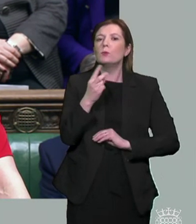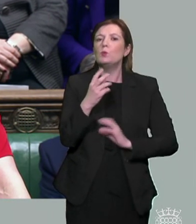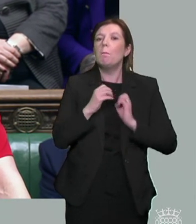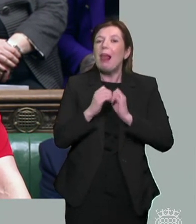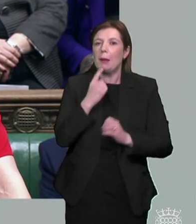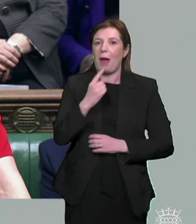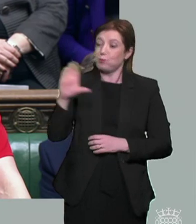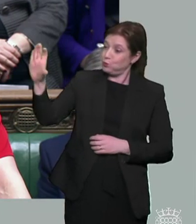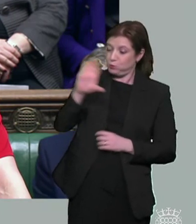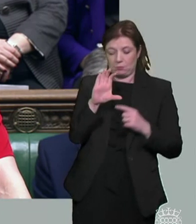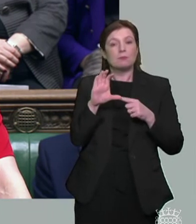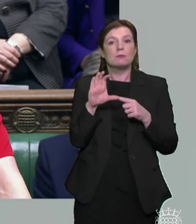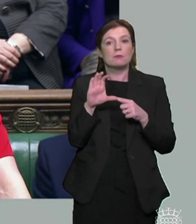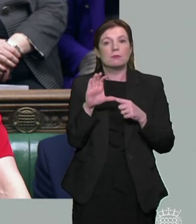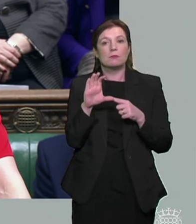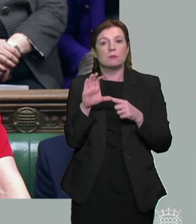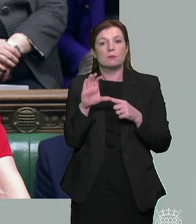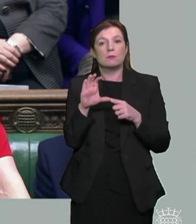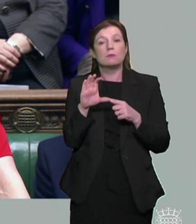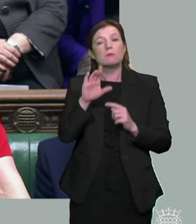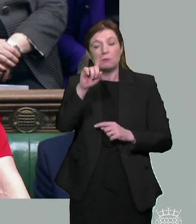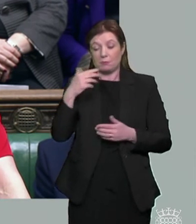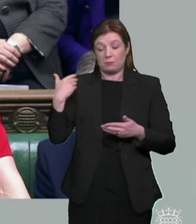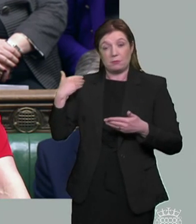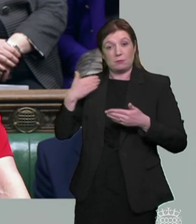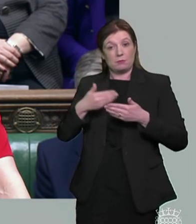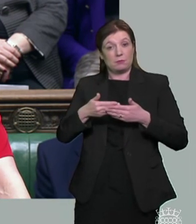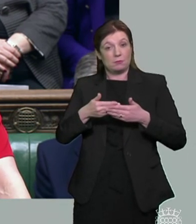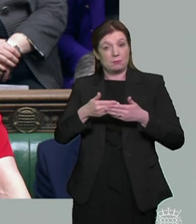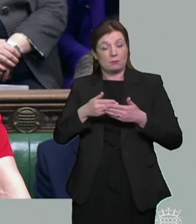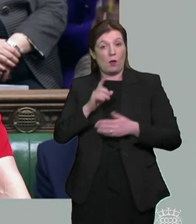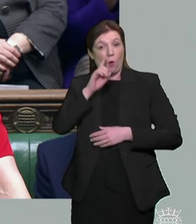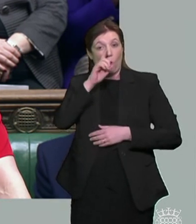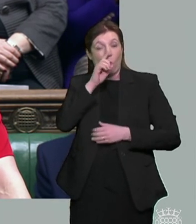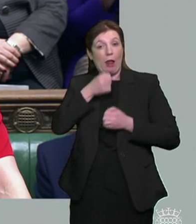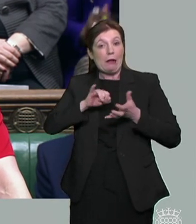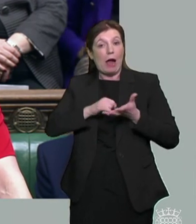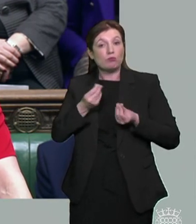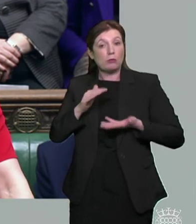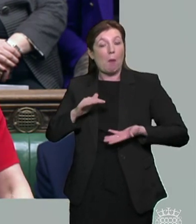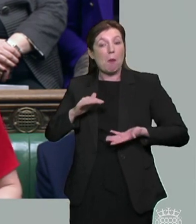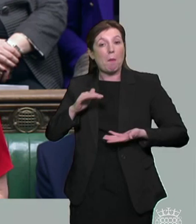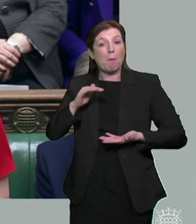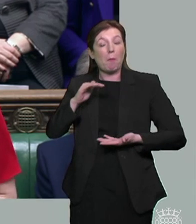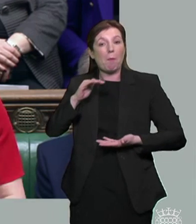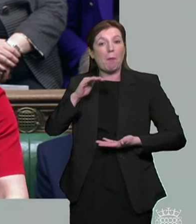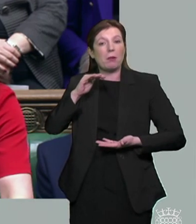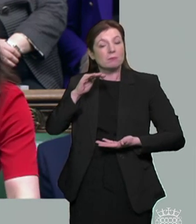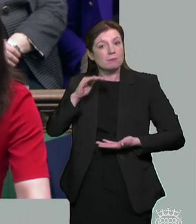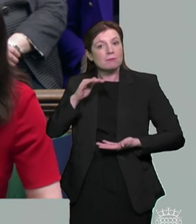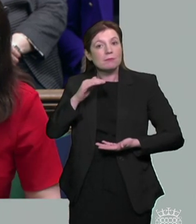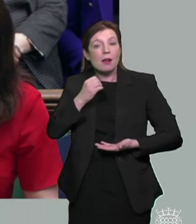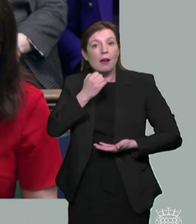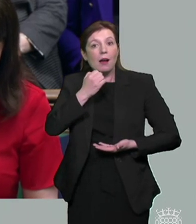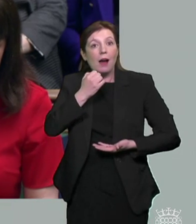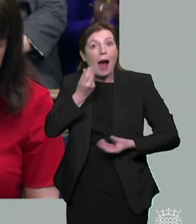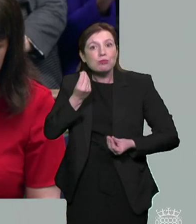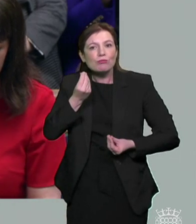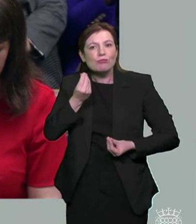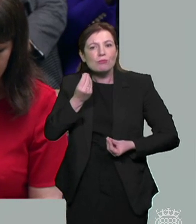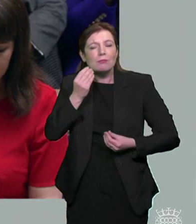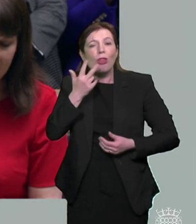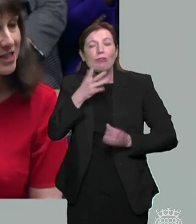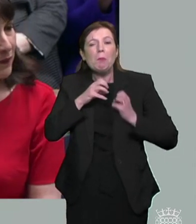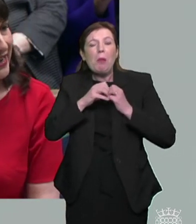Because of the continued rise in global oil and gas prices, it would today raise more than £3 billion.